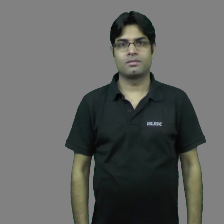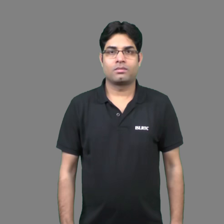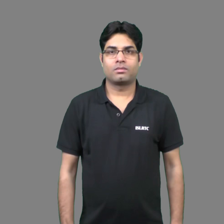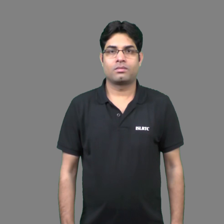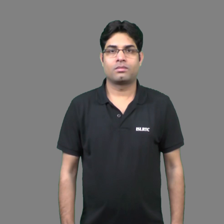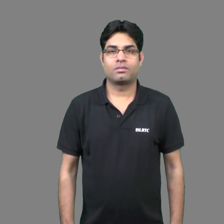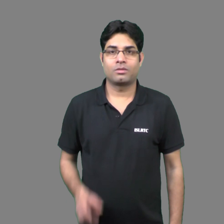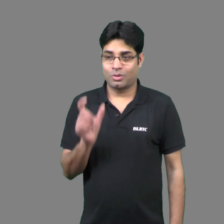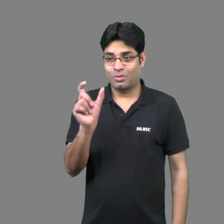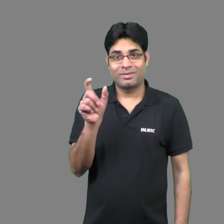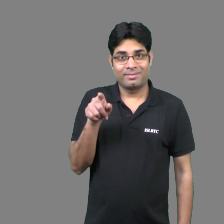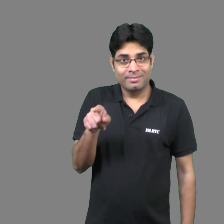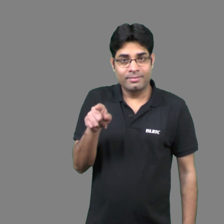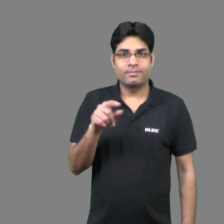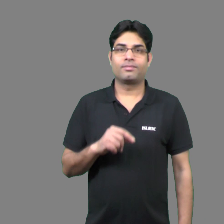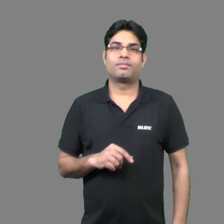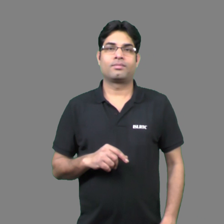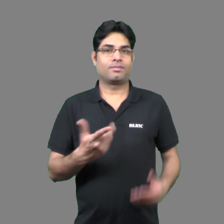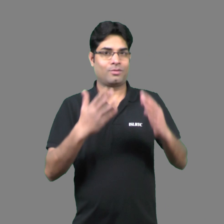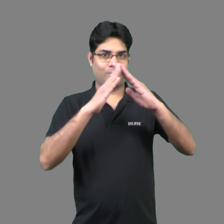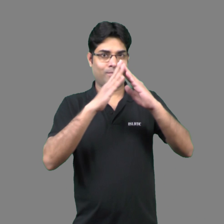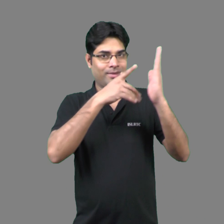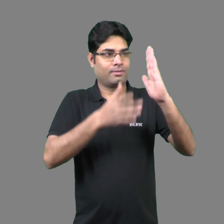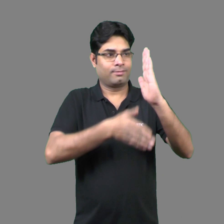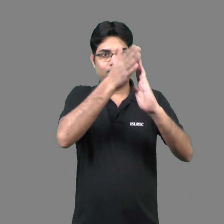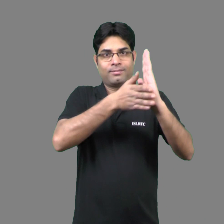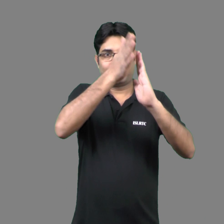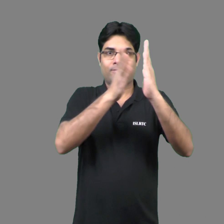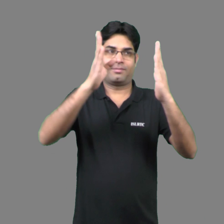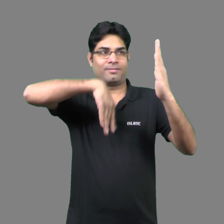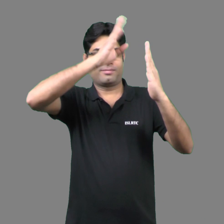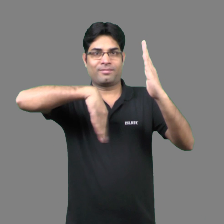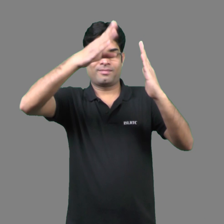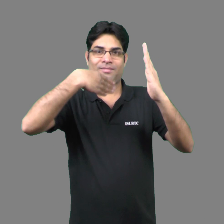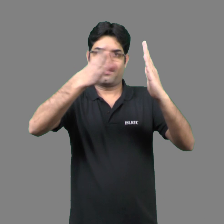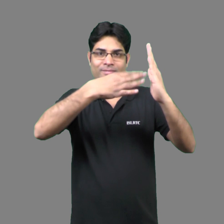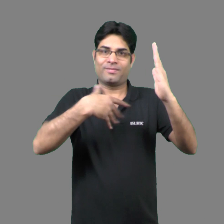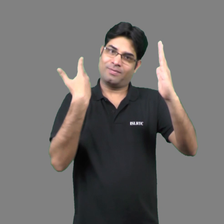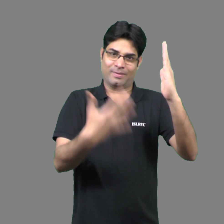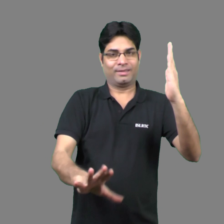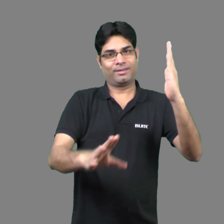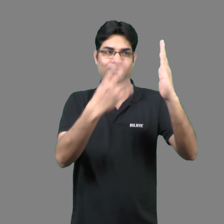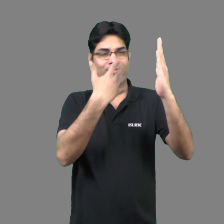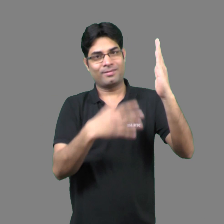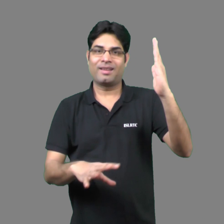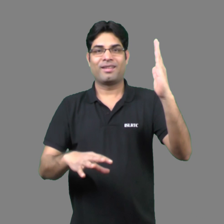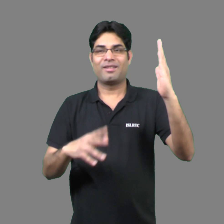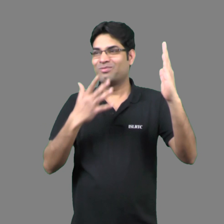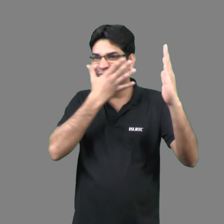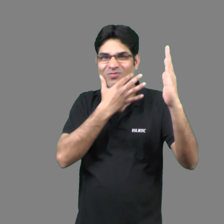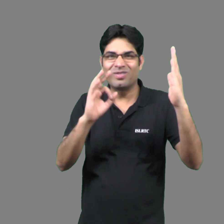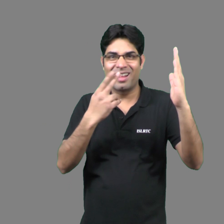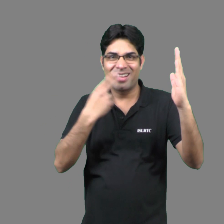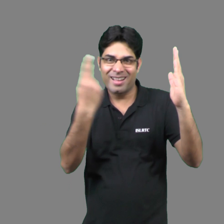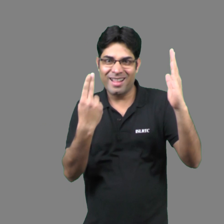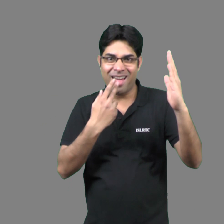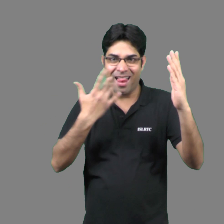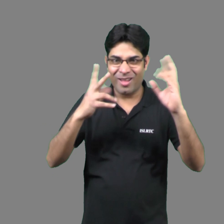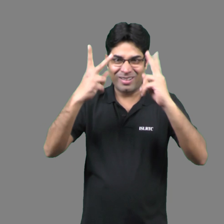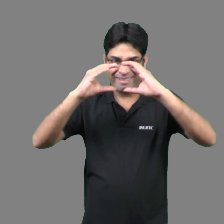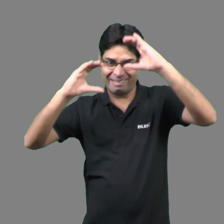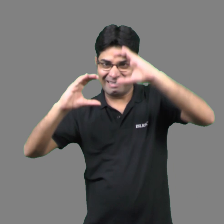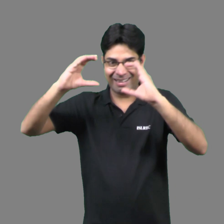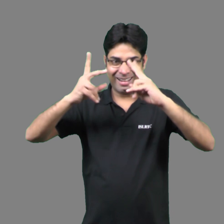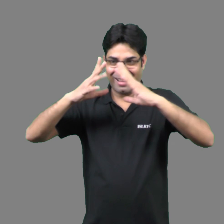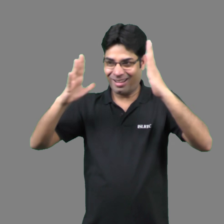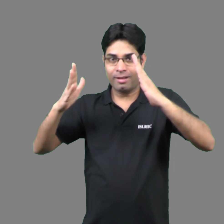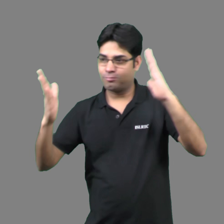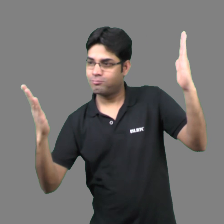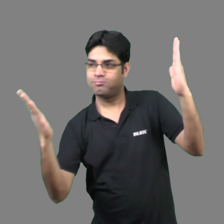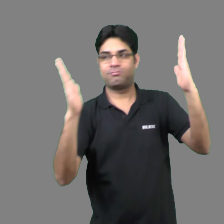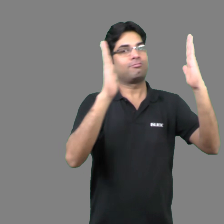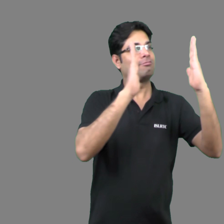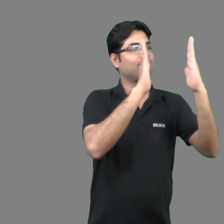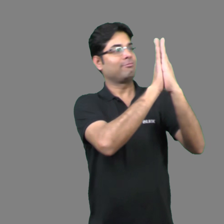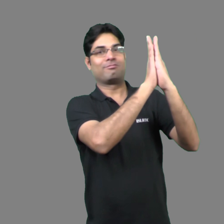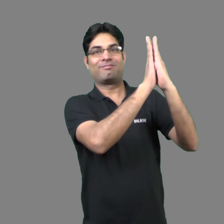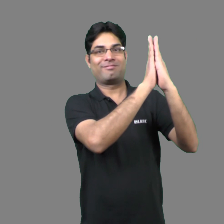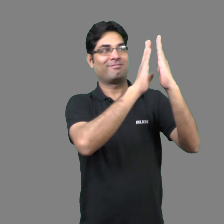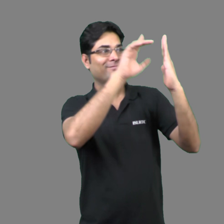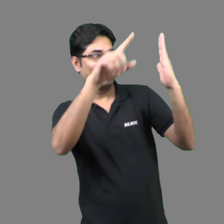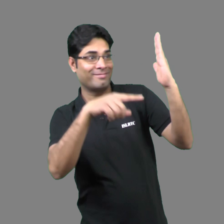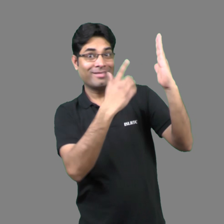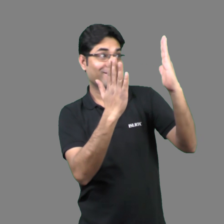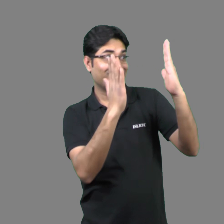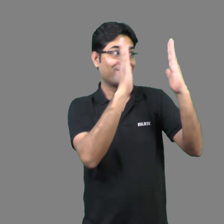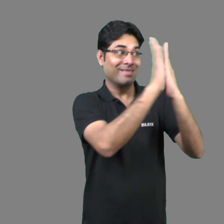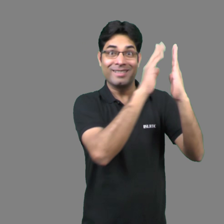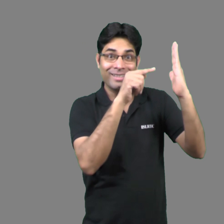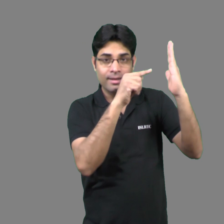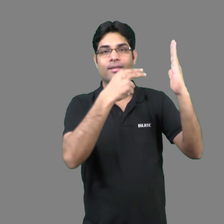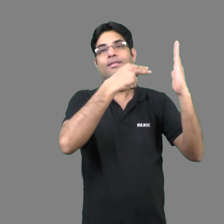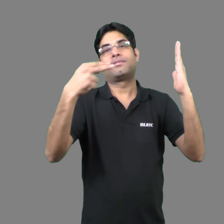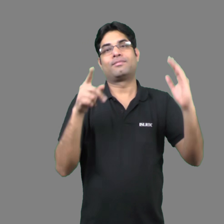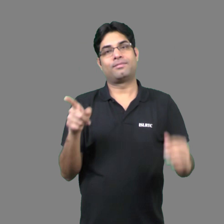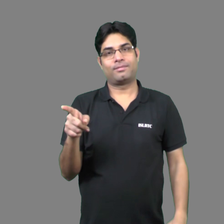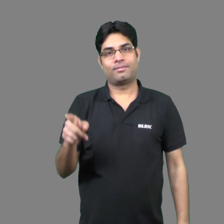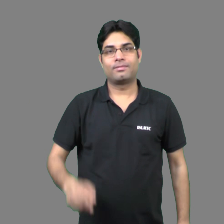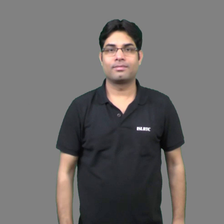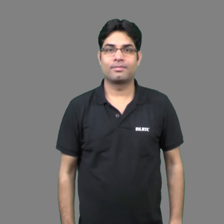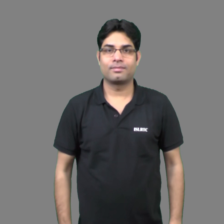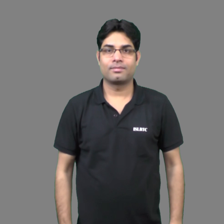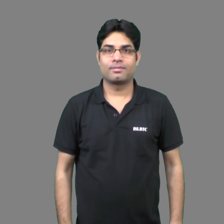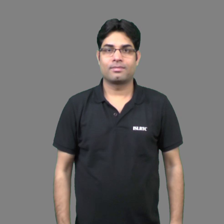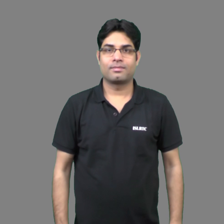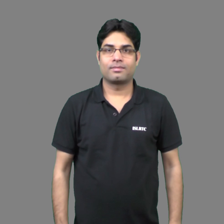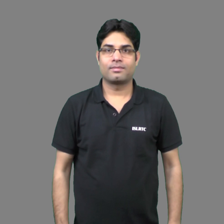Wall Panel